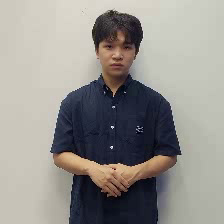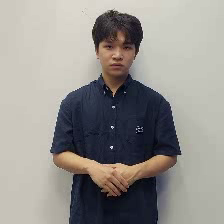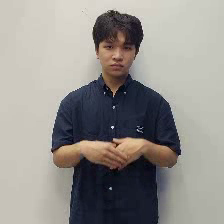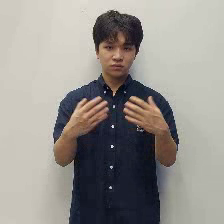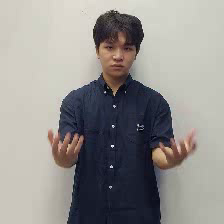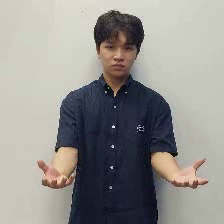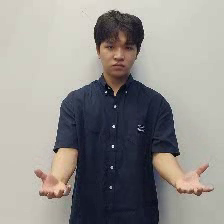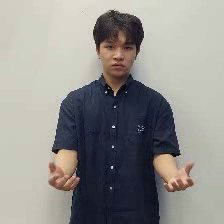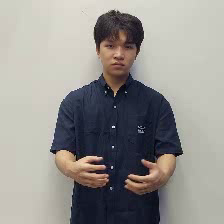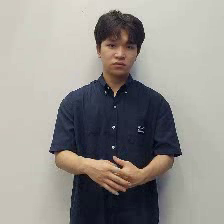Nặng